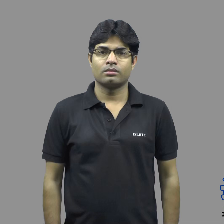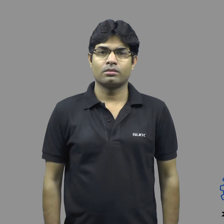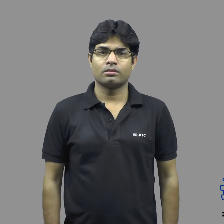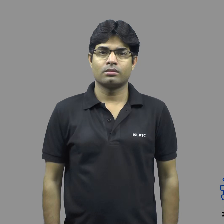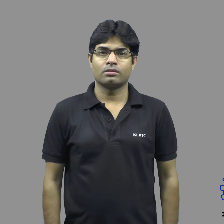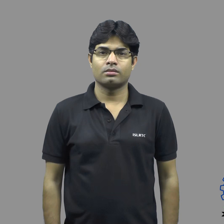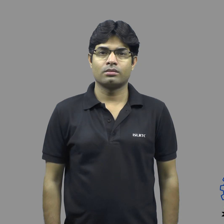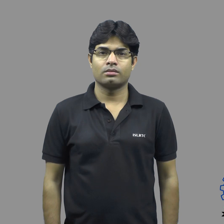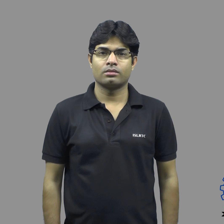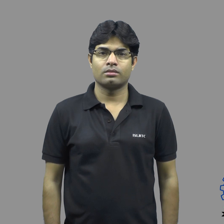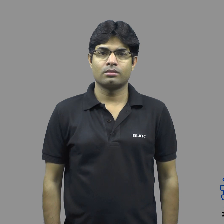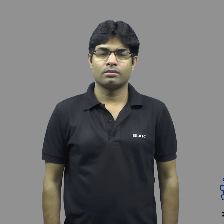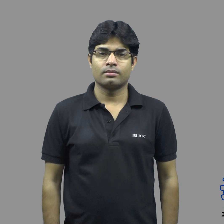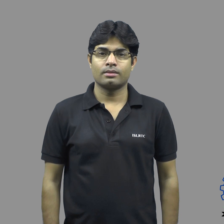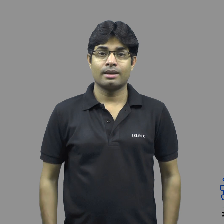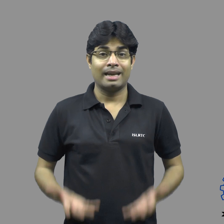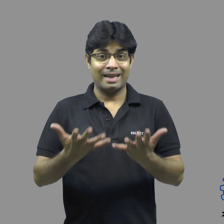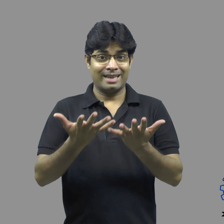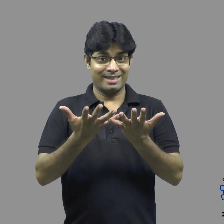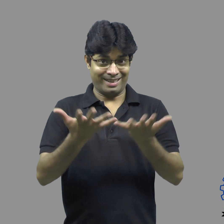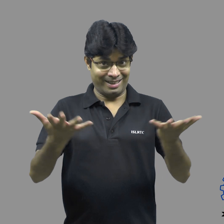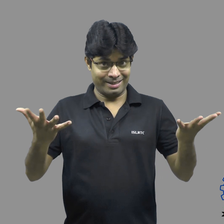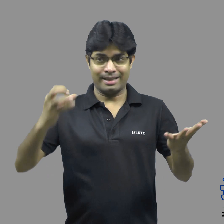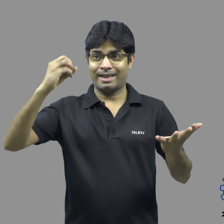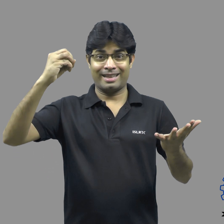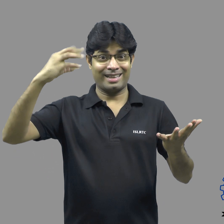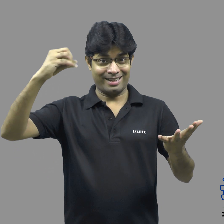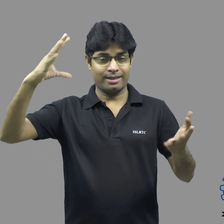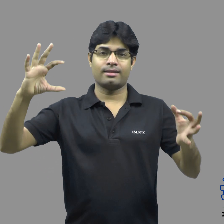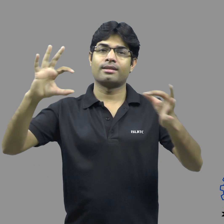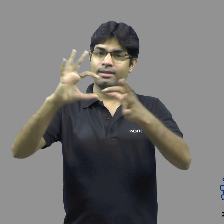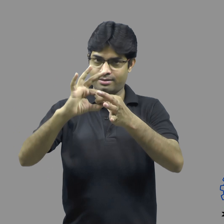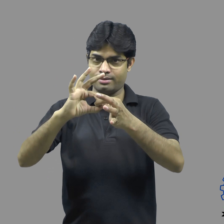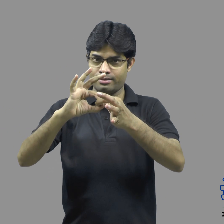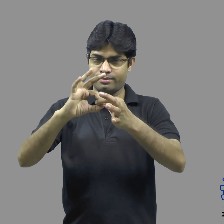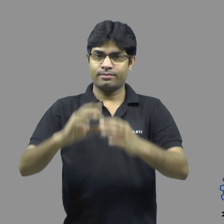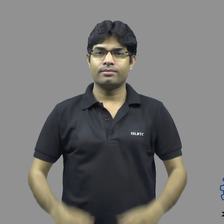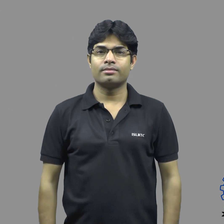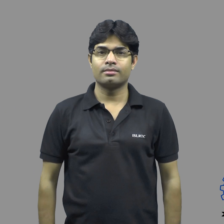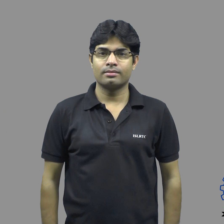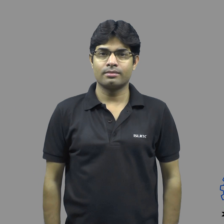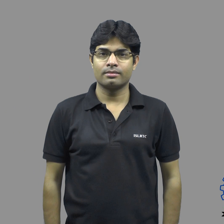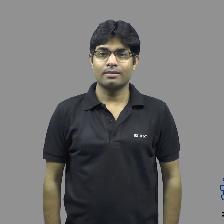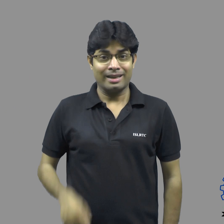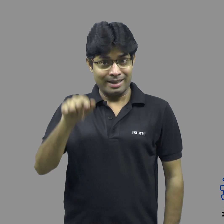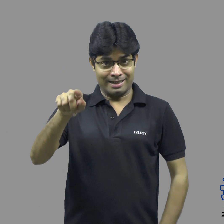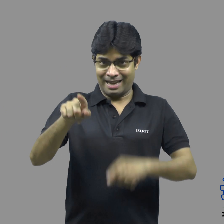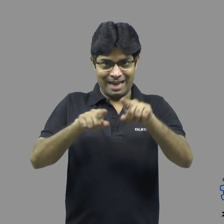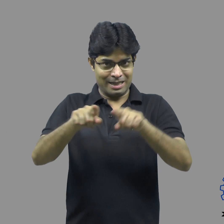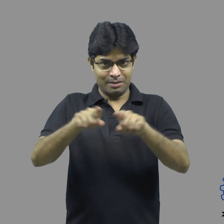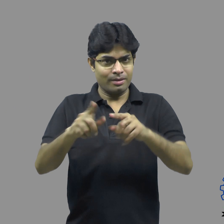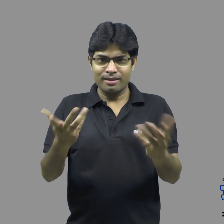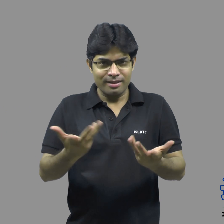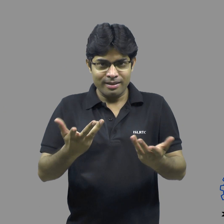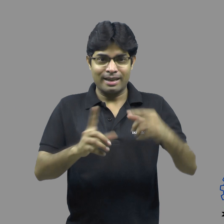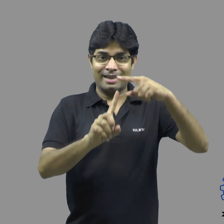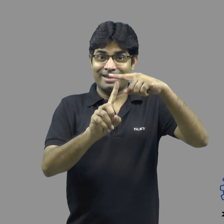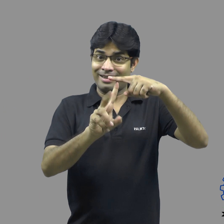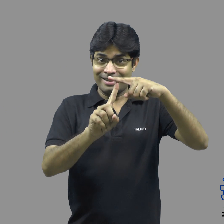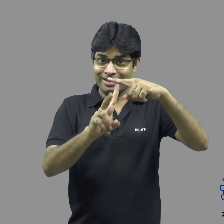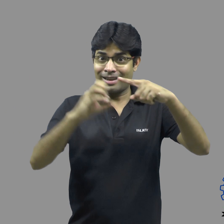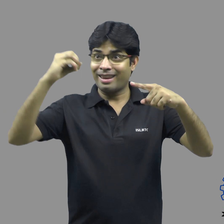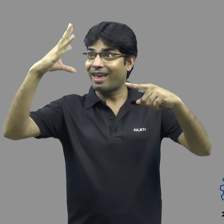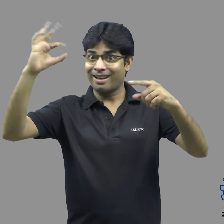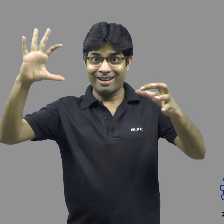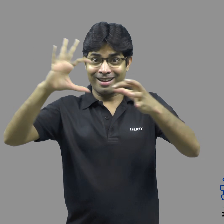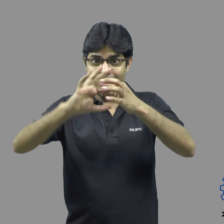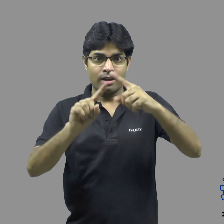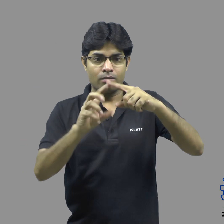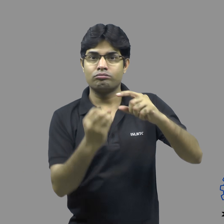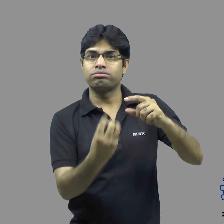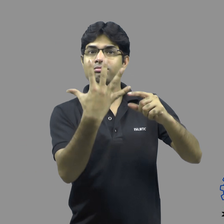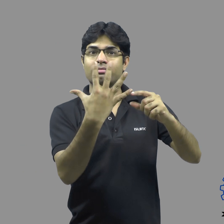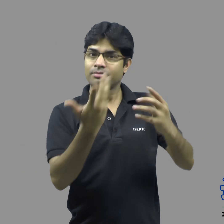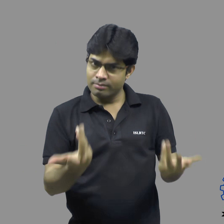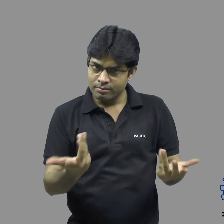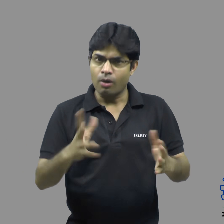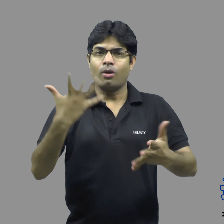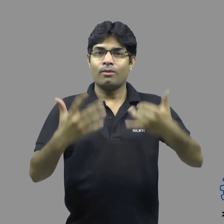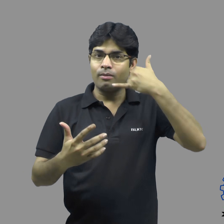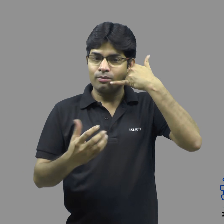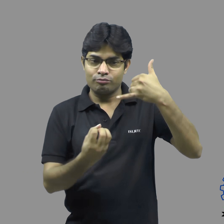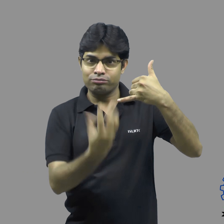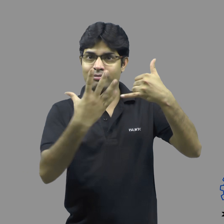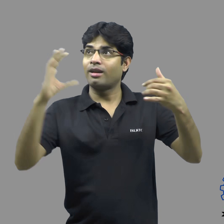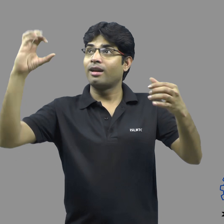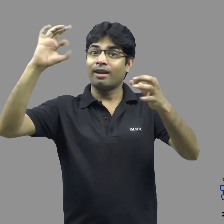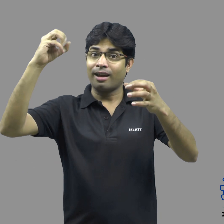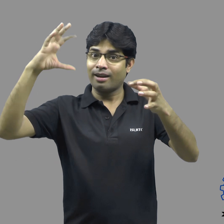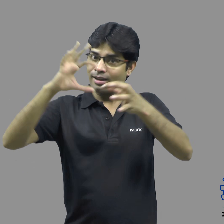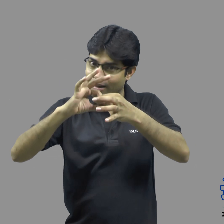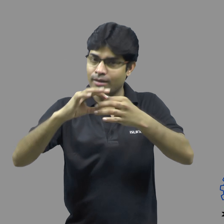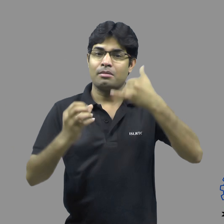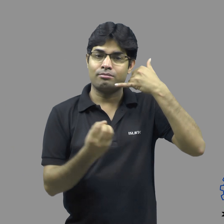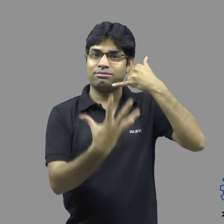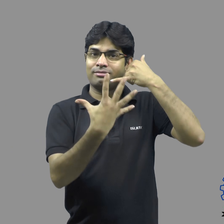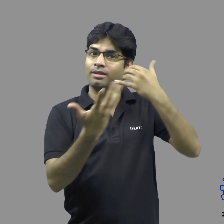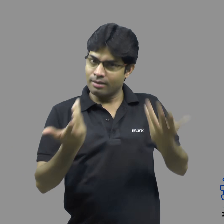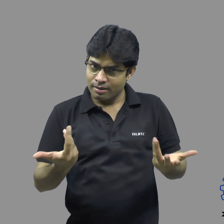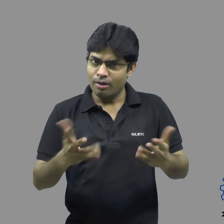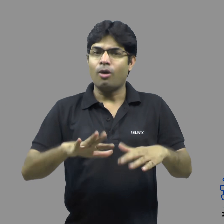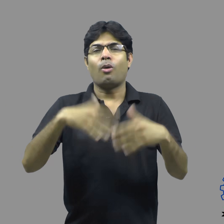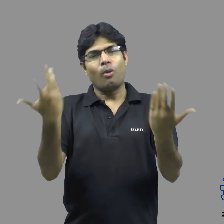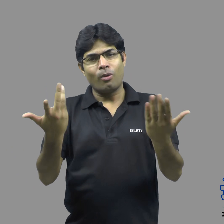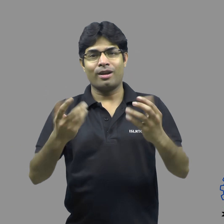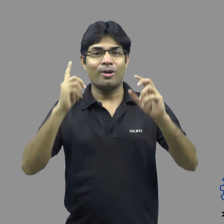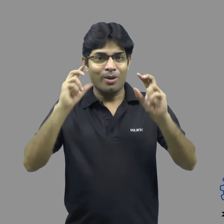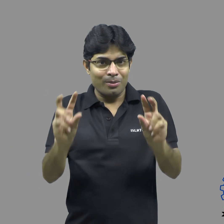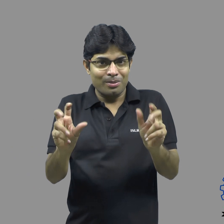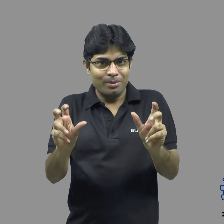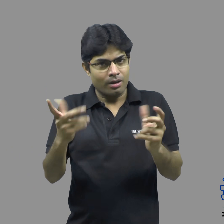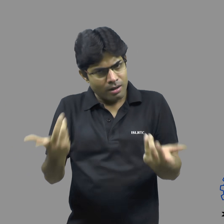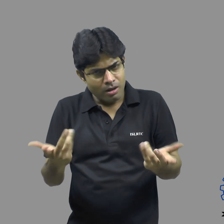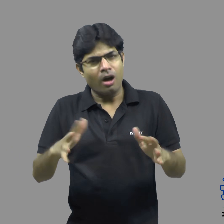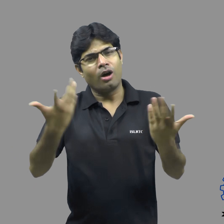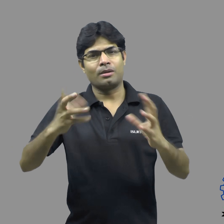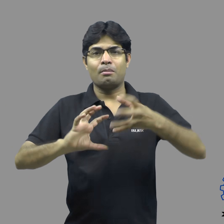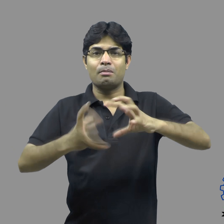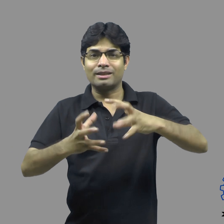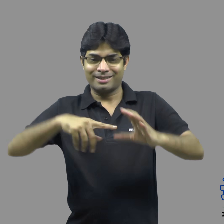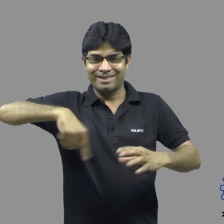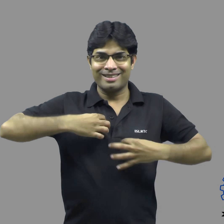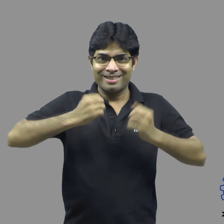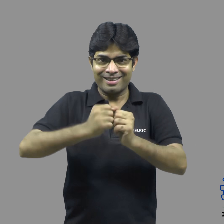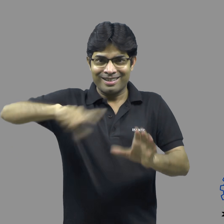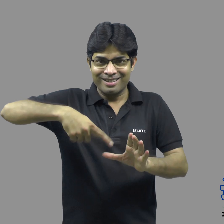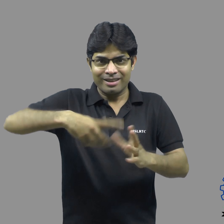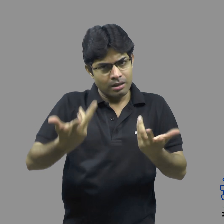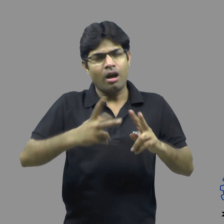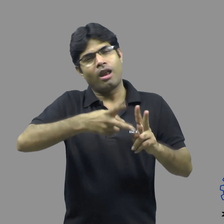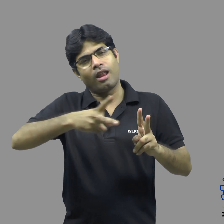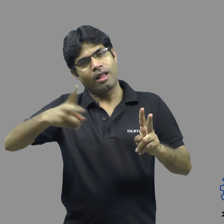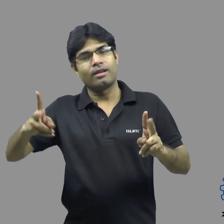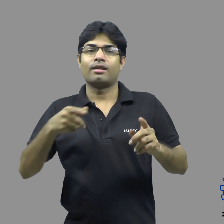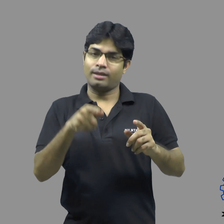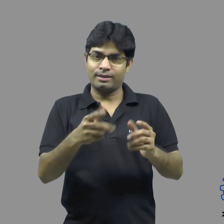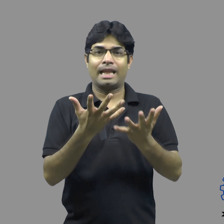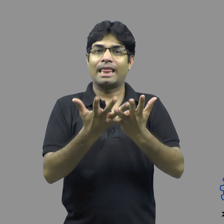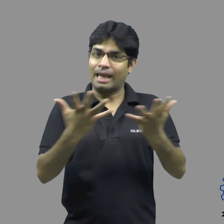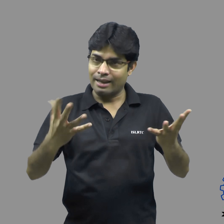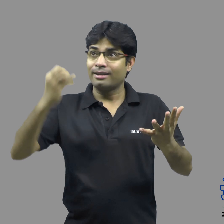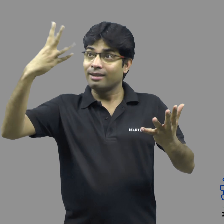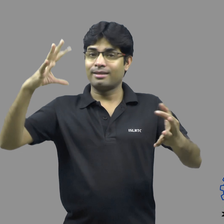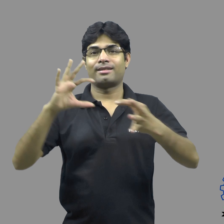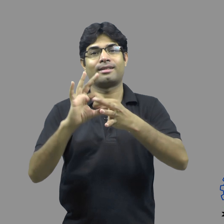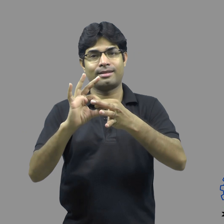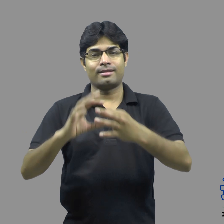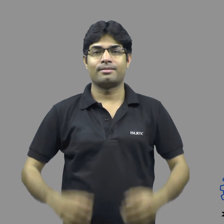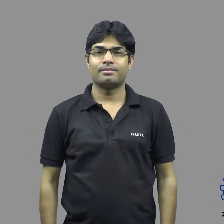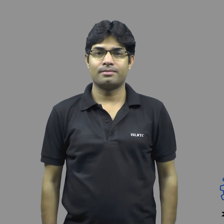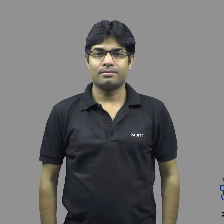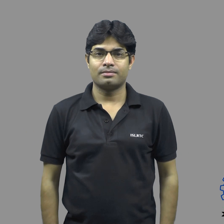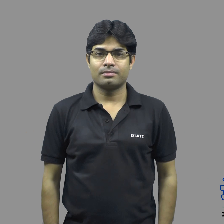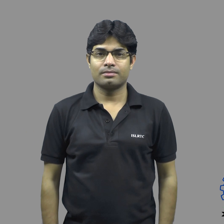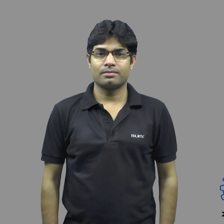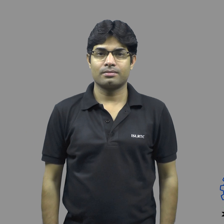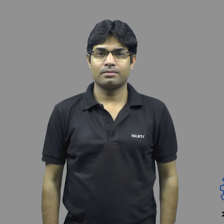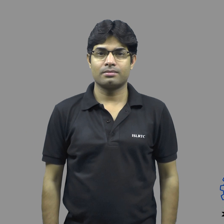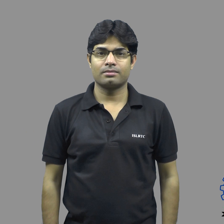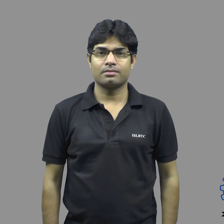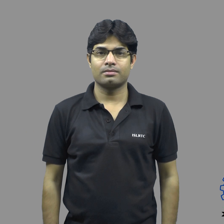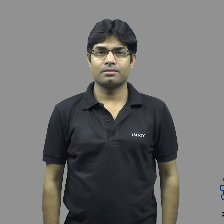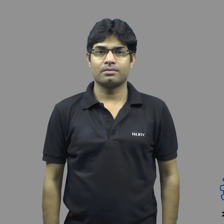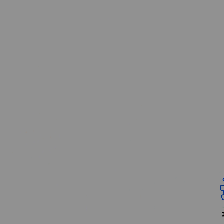Electrical Appliances